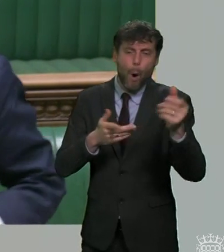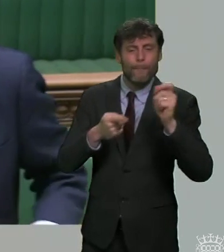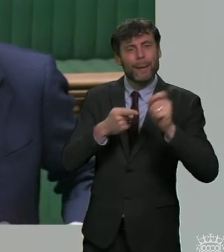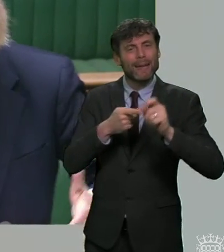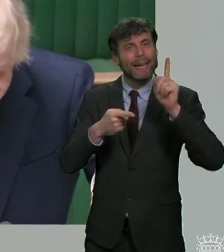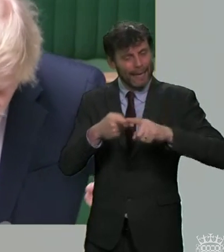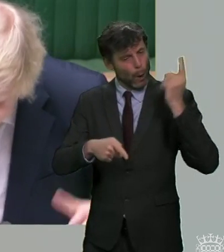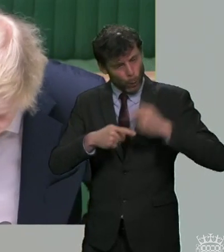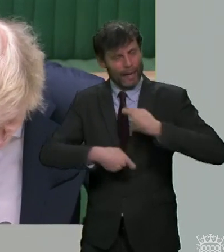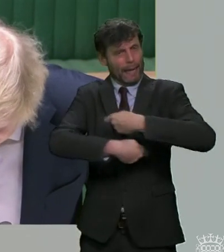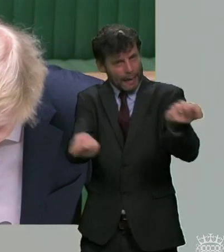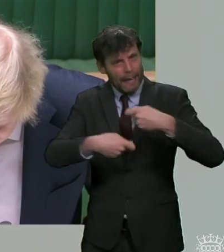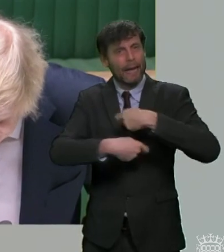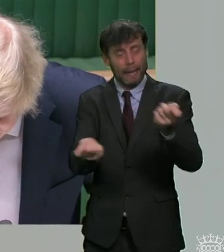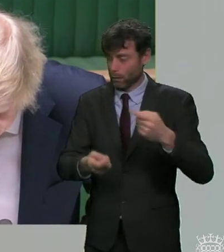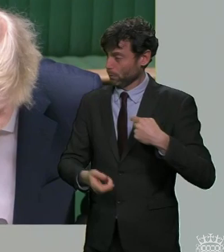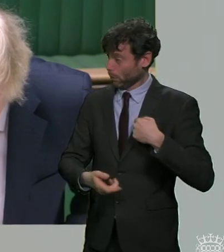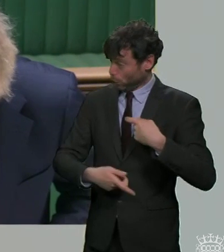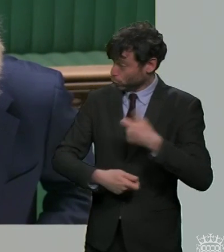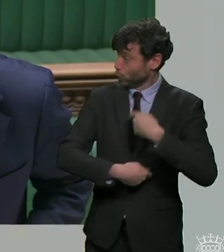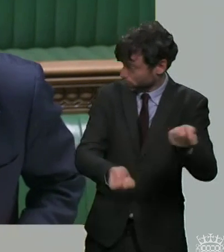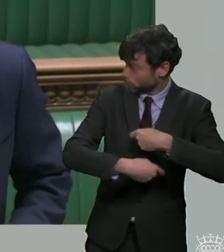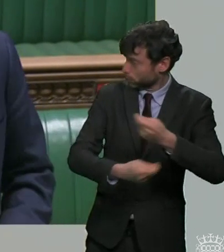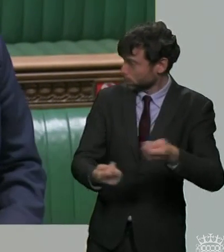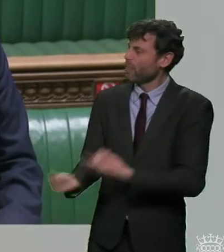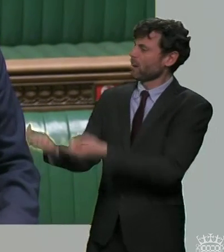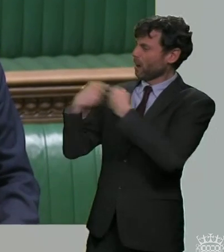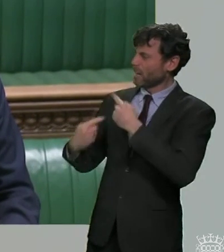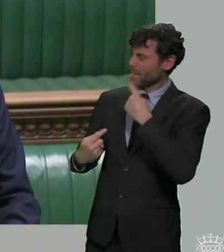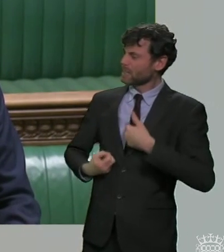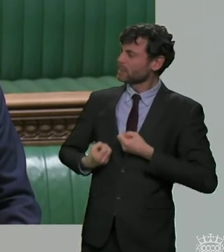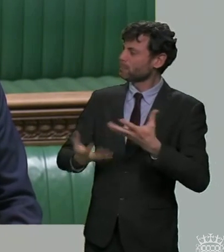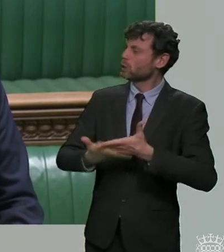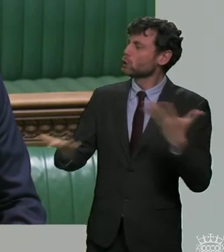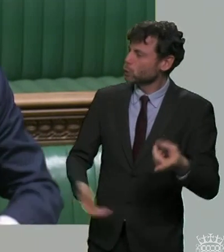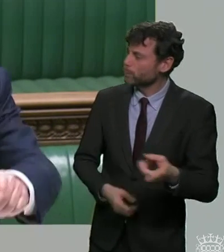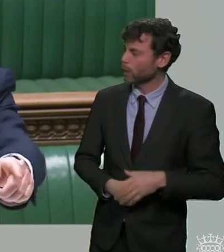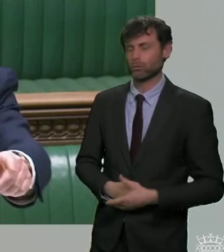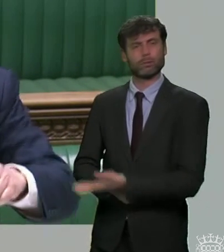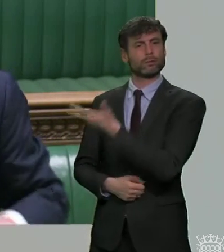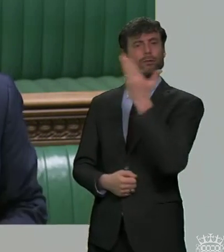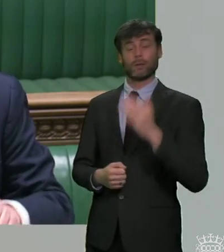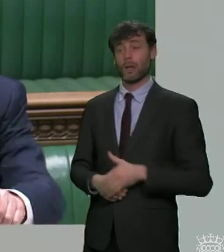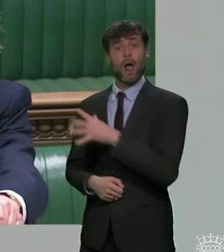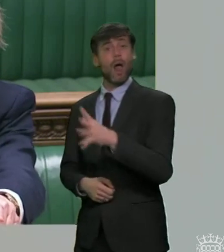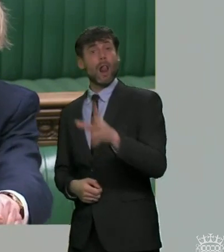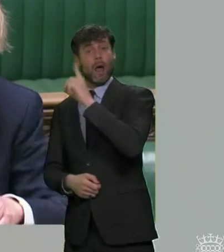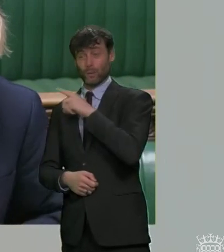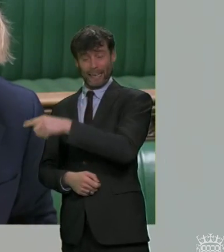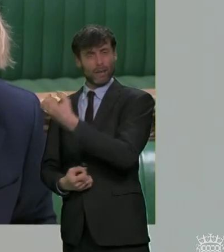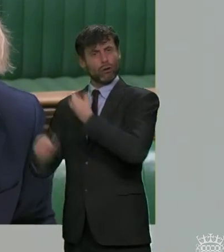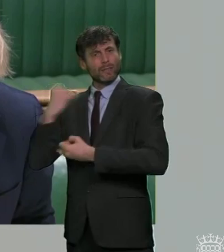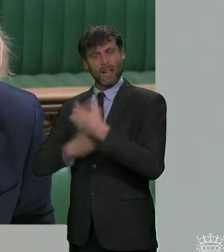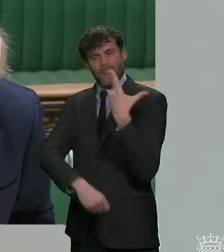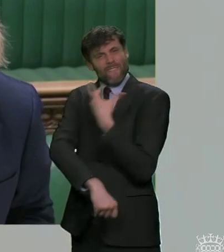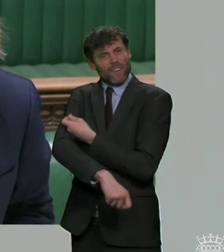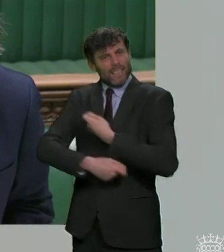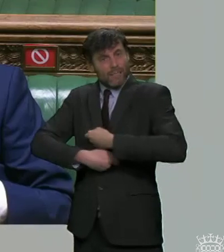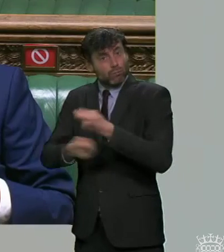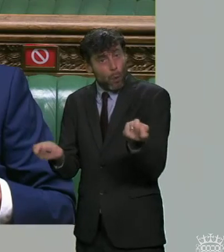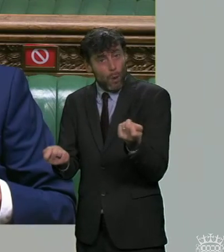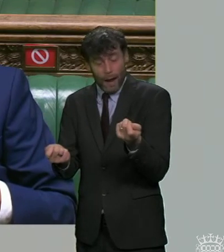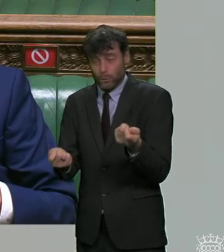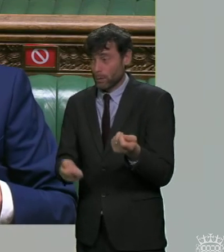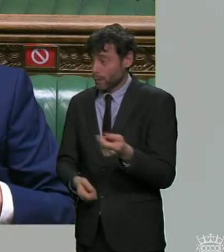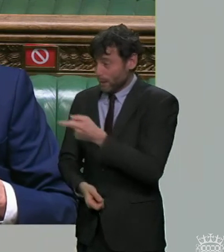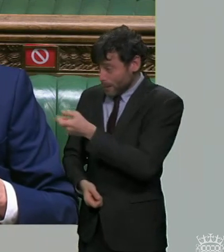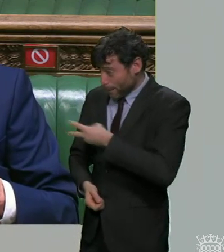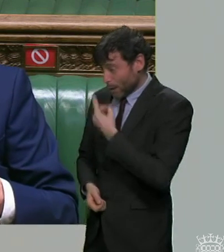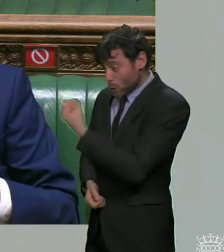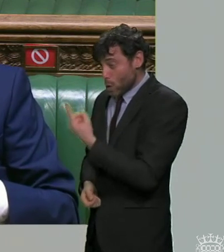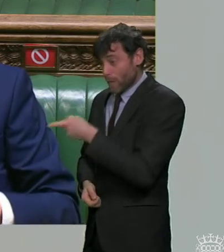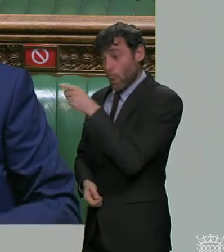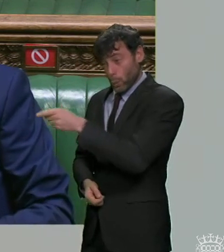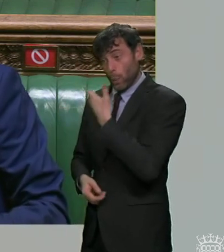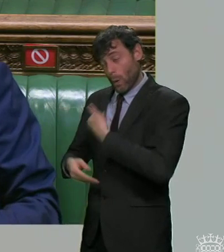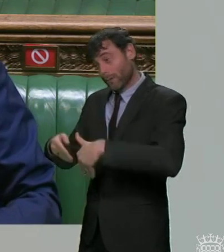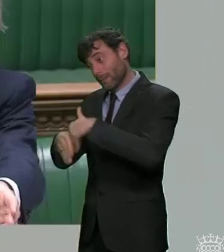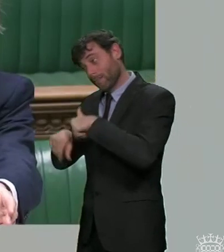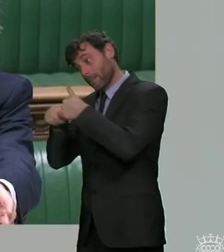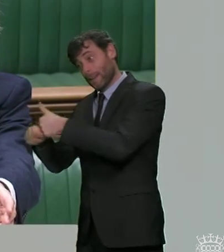He has to make up his mind. One week, he calls for a faster vaccination roll-out when he actually voted—although he claims to have forgotten it—to stay in the European Medicines Agency.